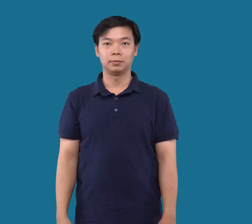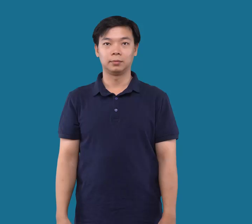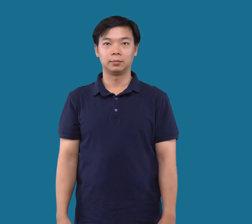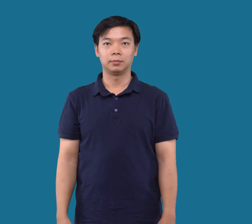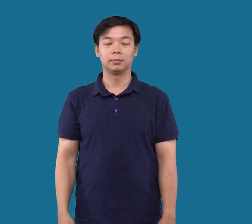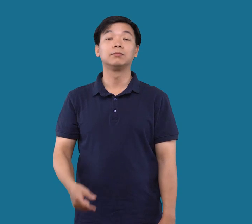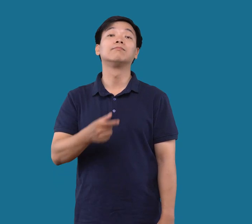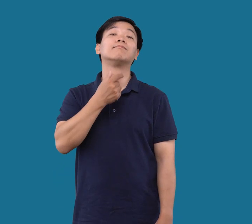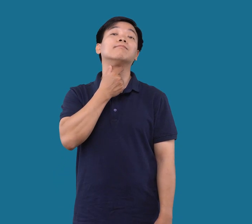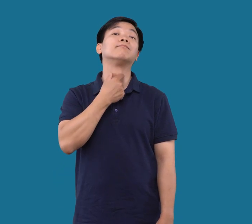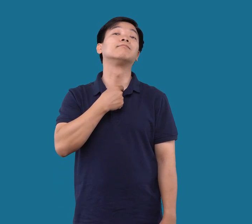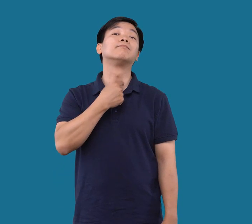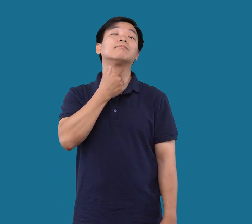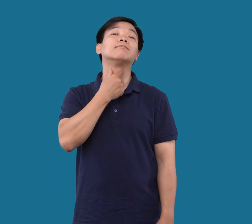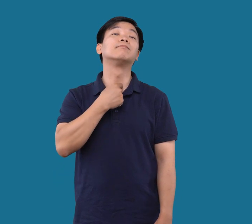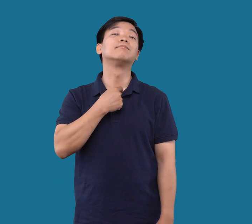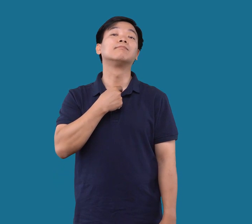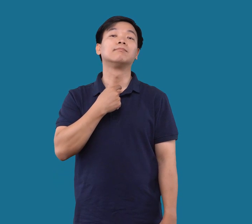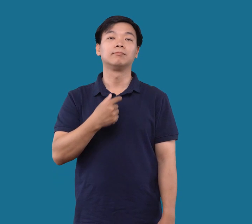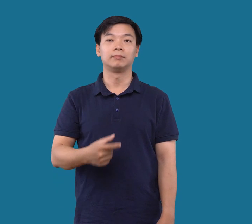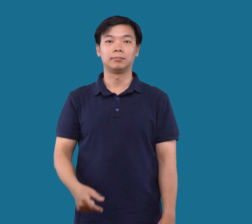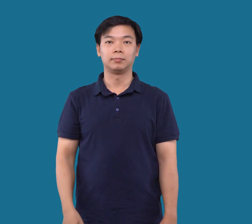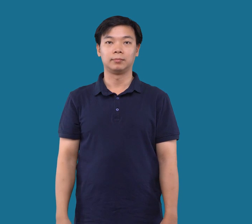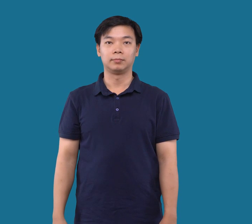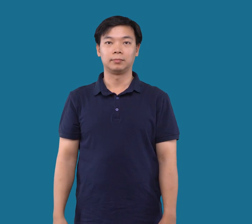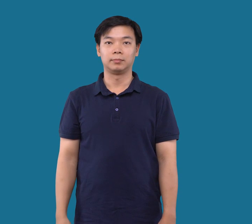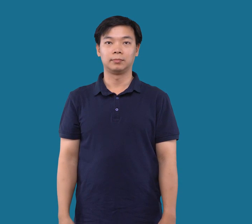cổ họng